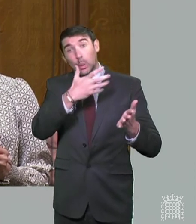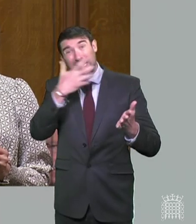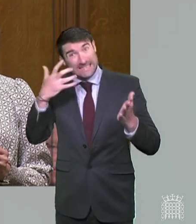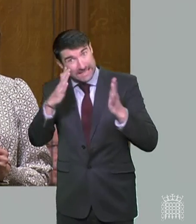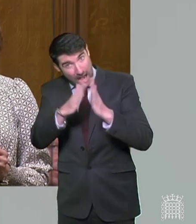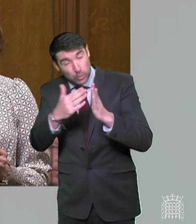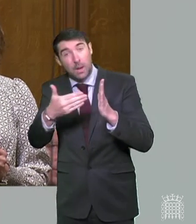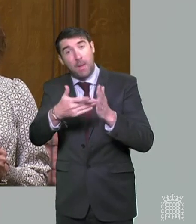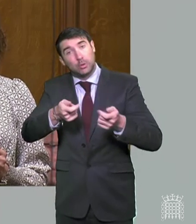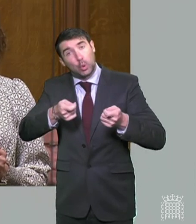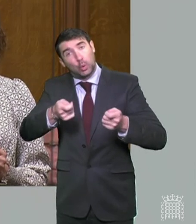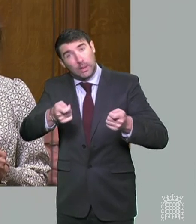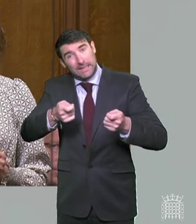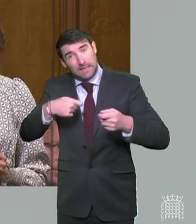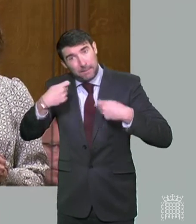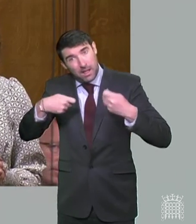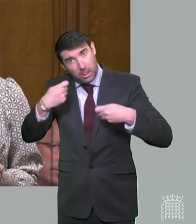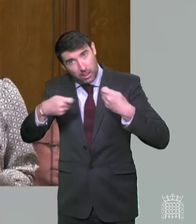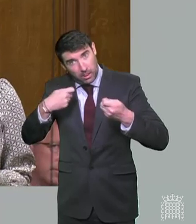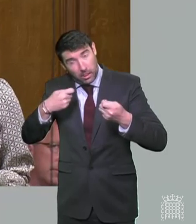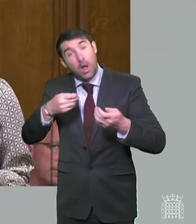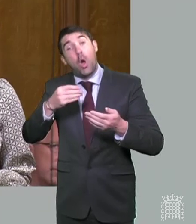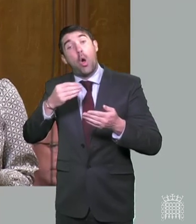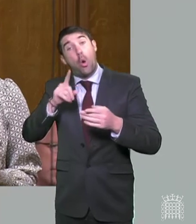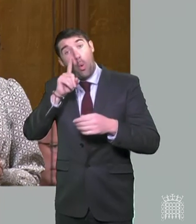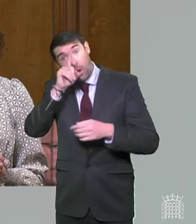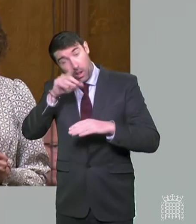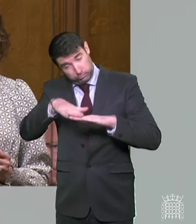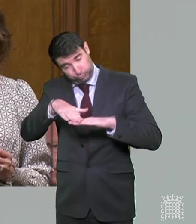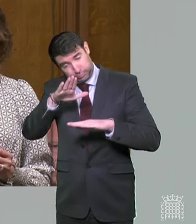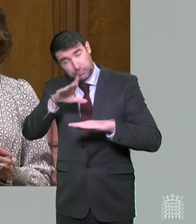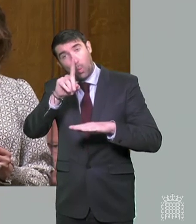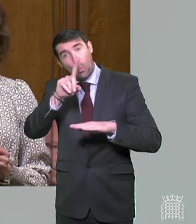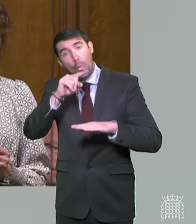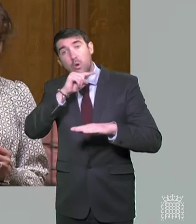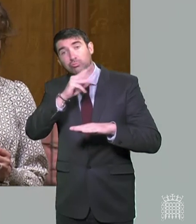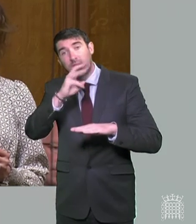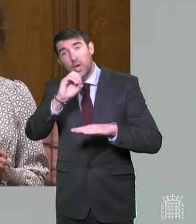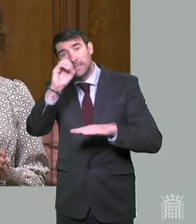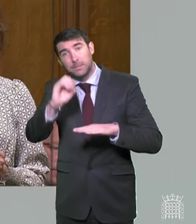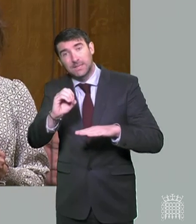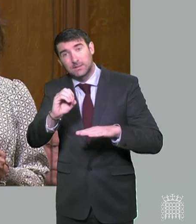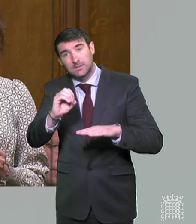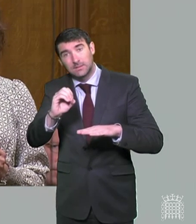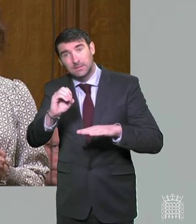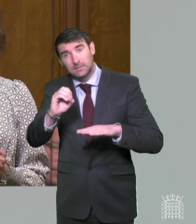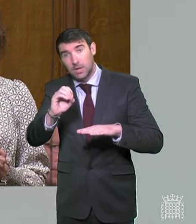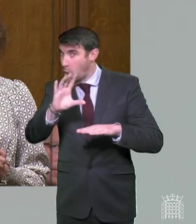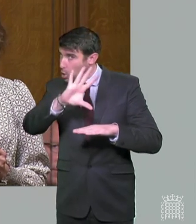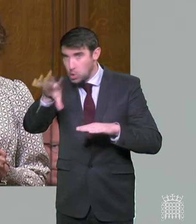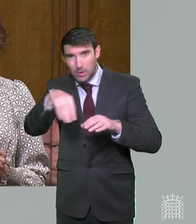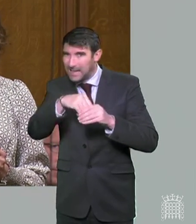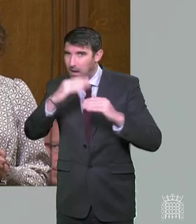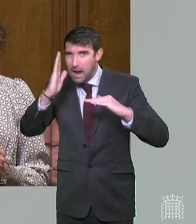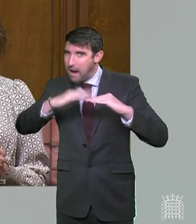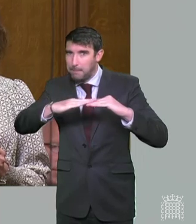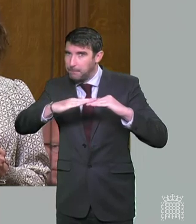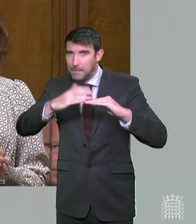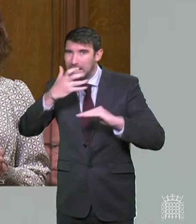They have faced price rises of around 130% in recent months and they are not part of the energy price cap.